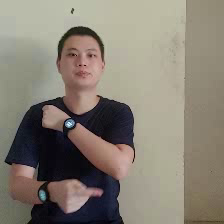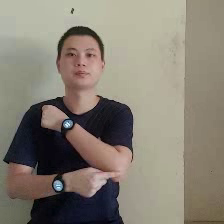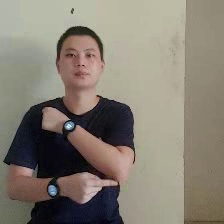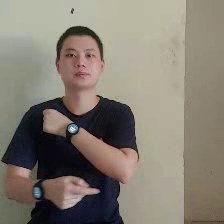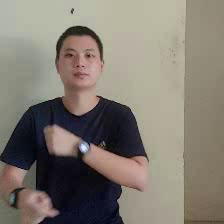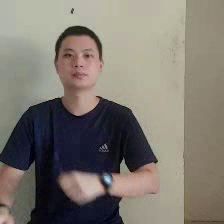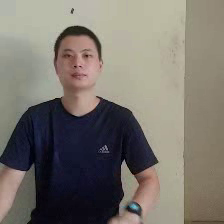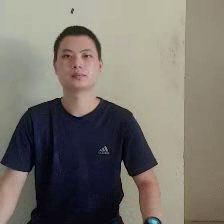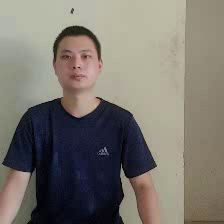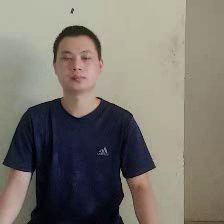Cám dỗ